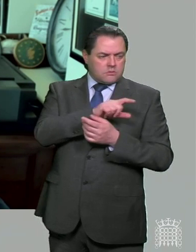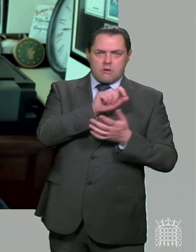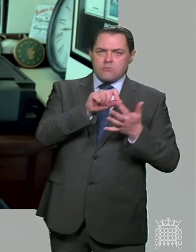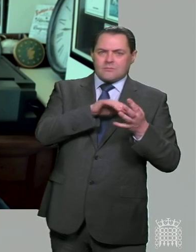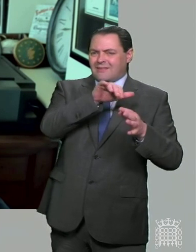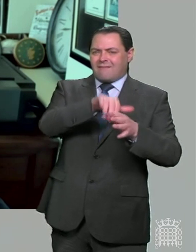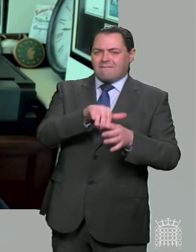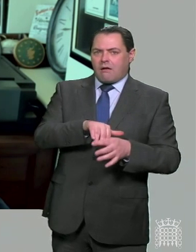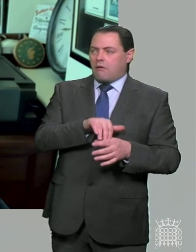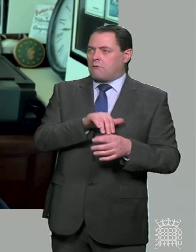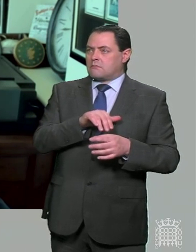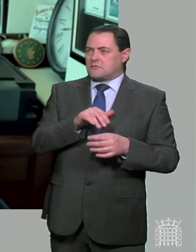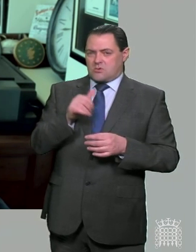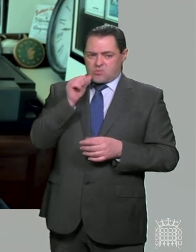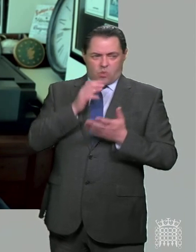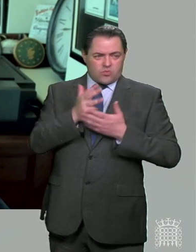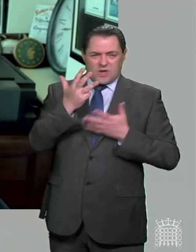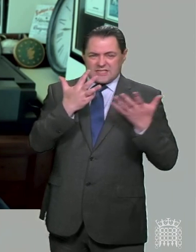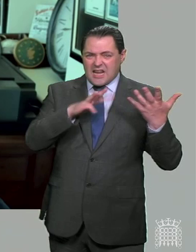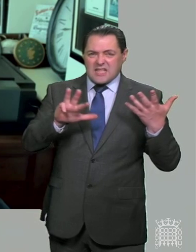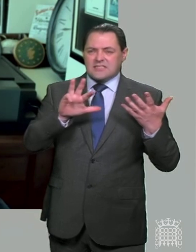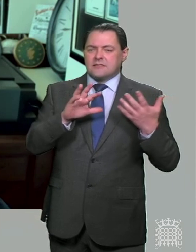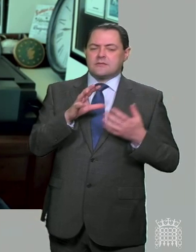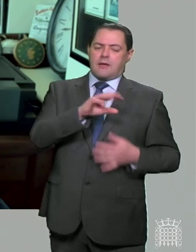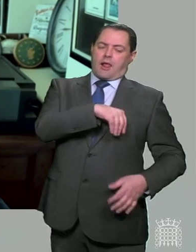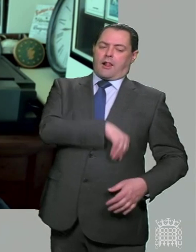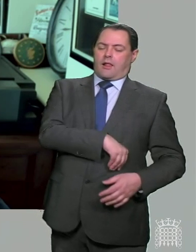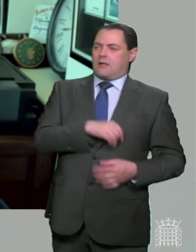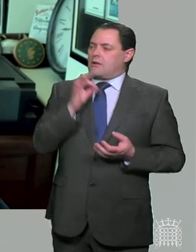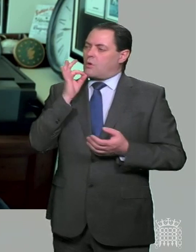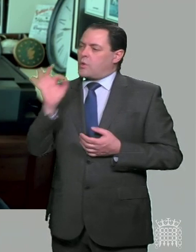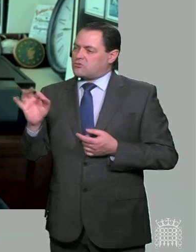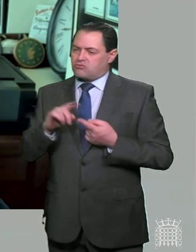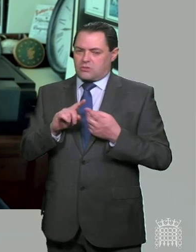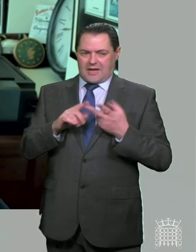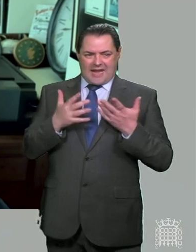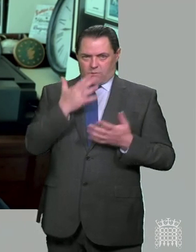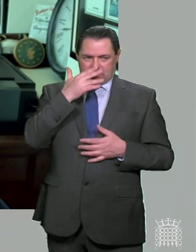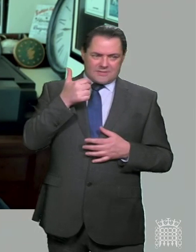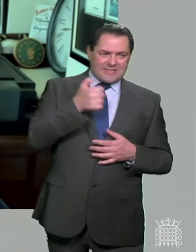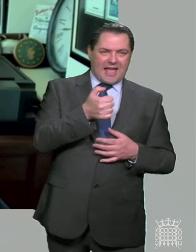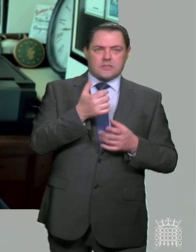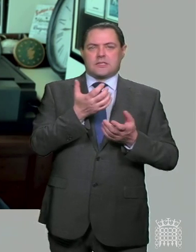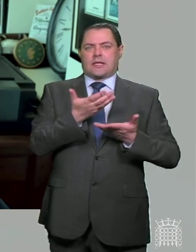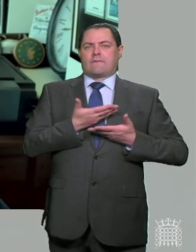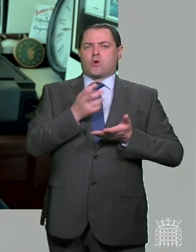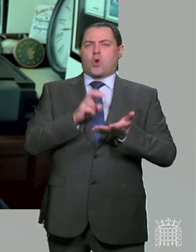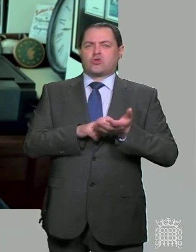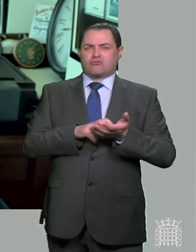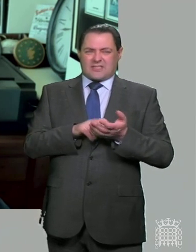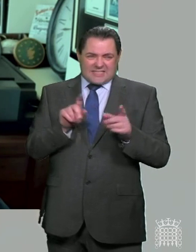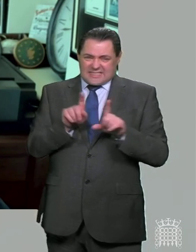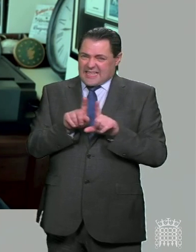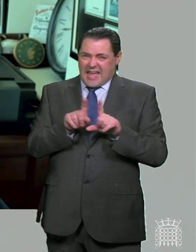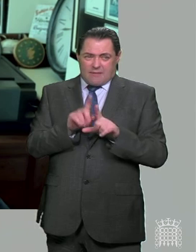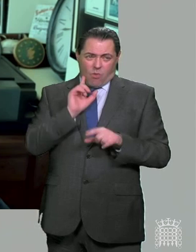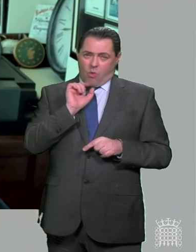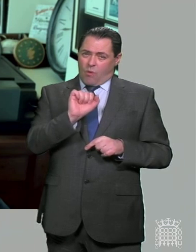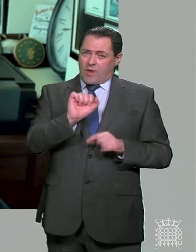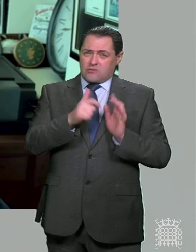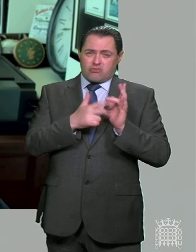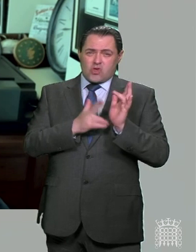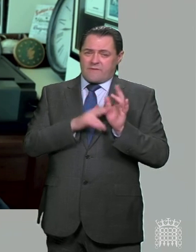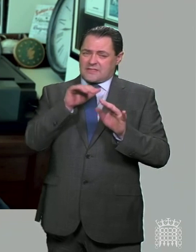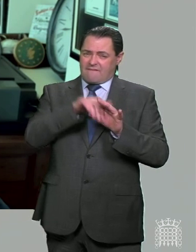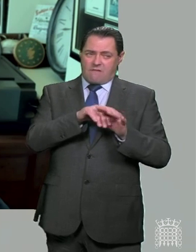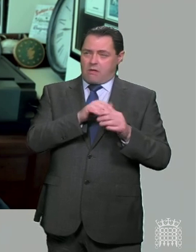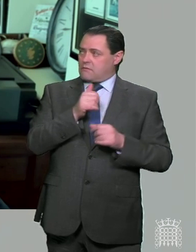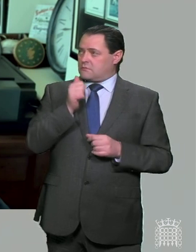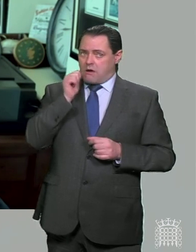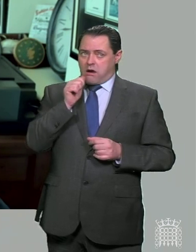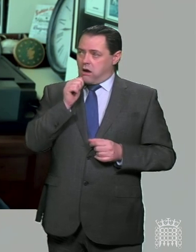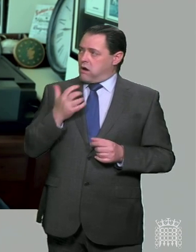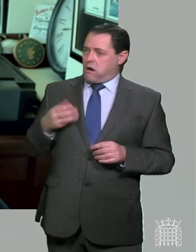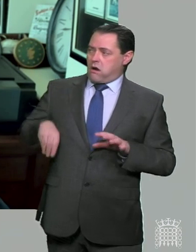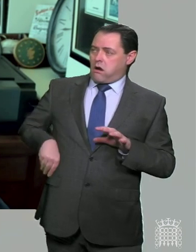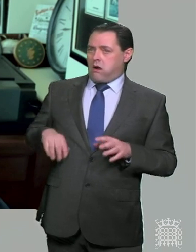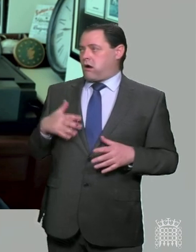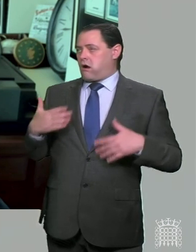Whether it is cash for questions in the ’90s or texts for contracts during this pandemic, people know that this is the same old story; this is how the Tories do government.